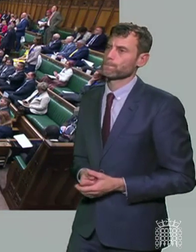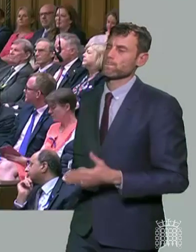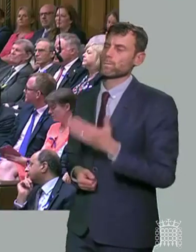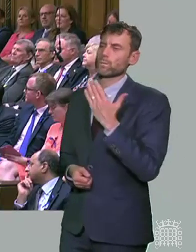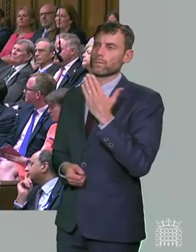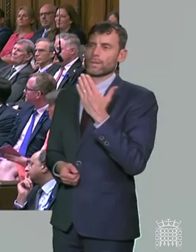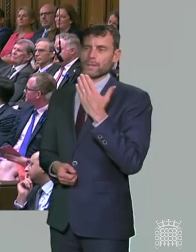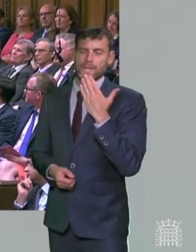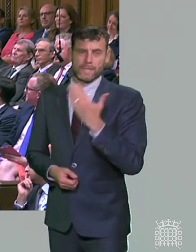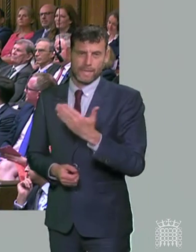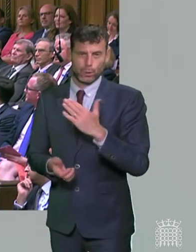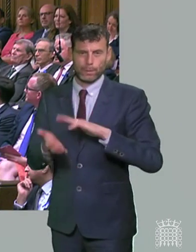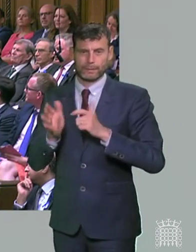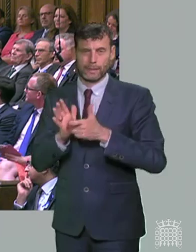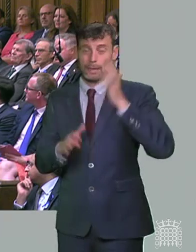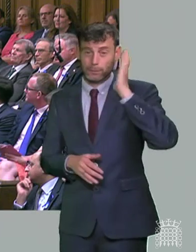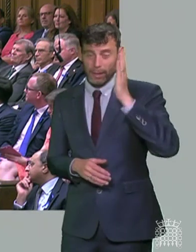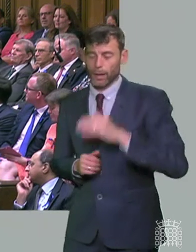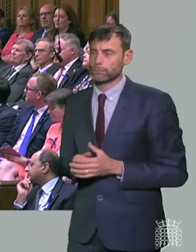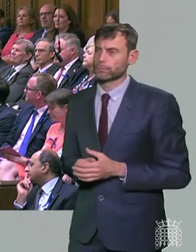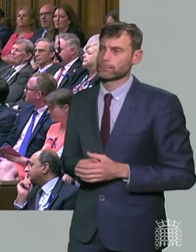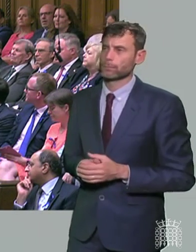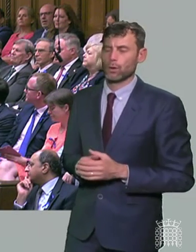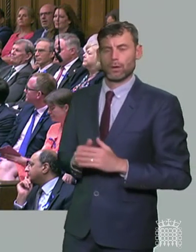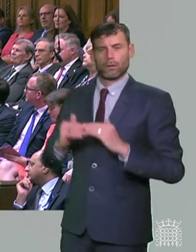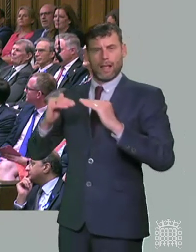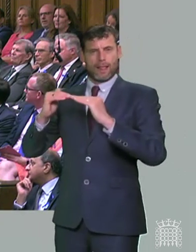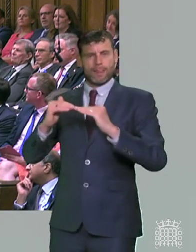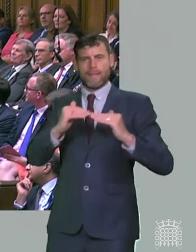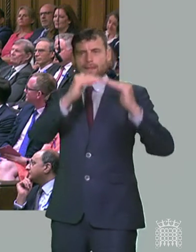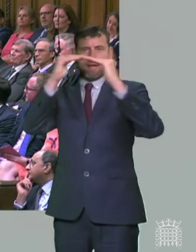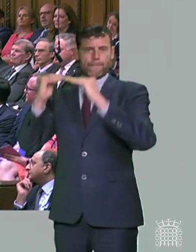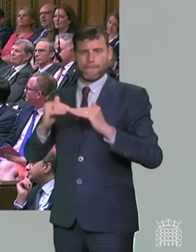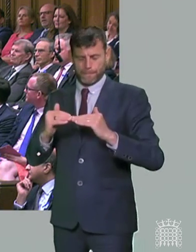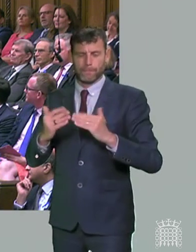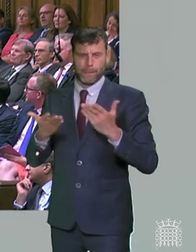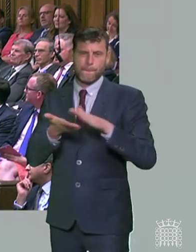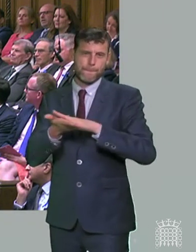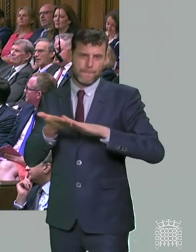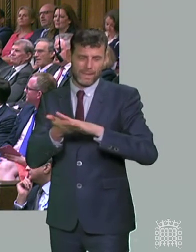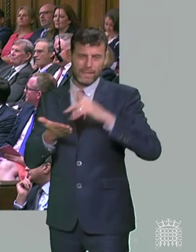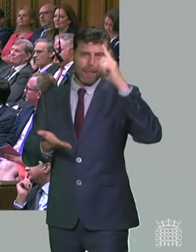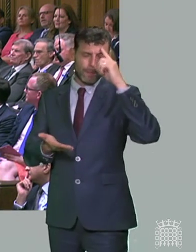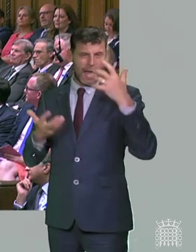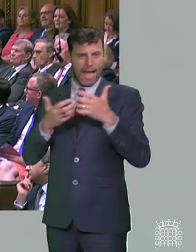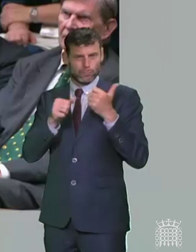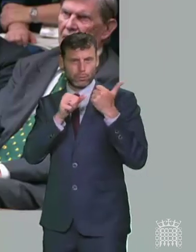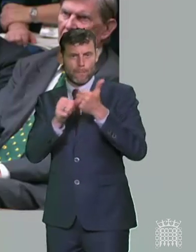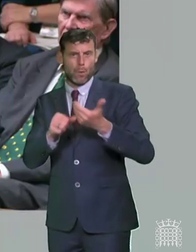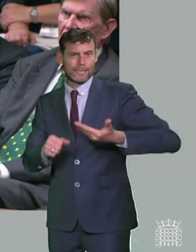For much of Britain levelling up means the revitalisation of British industry and the jobs that go with it.